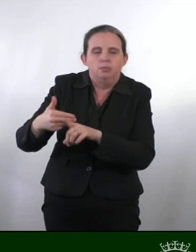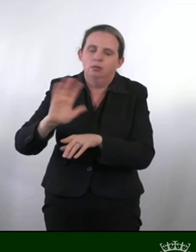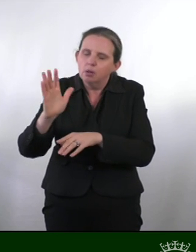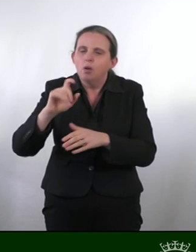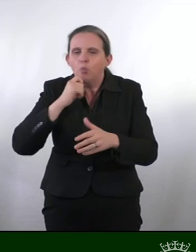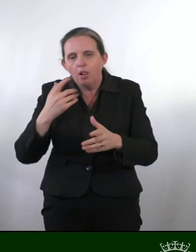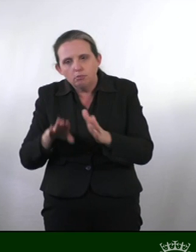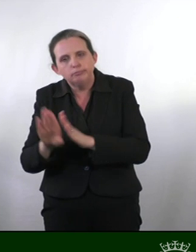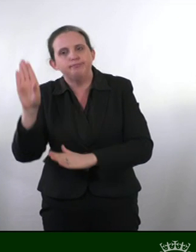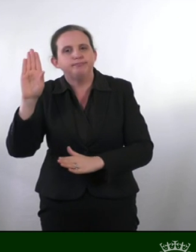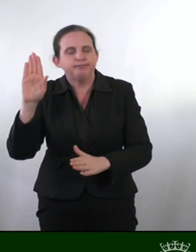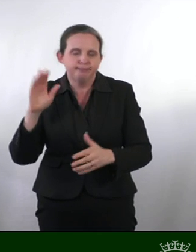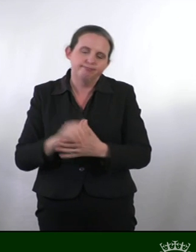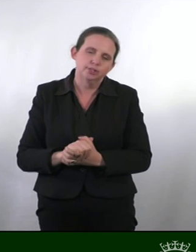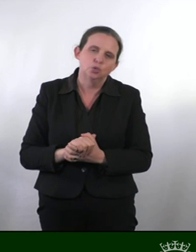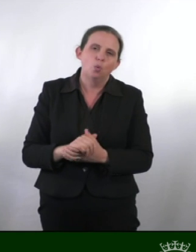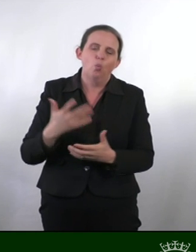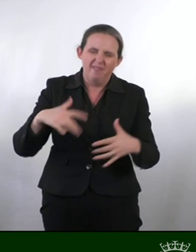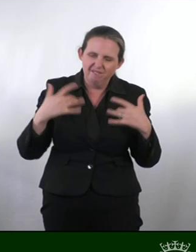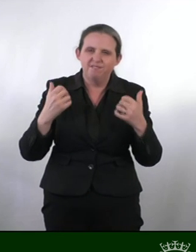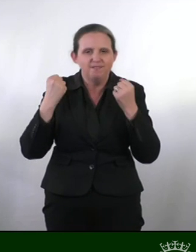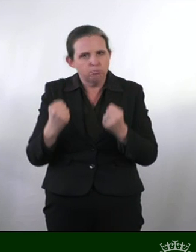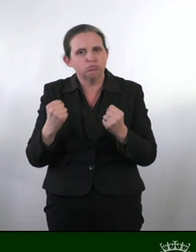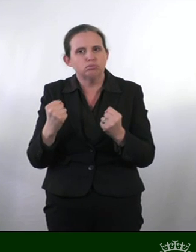We have two new very important scientific developments—